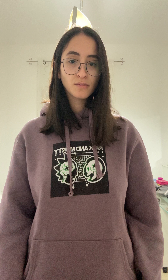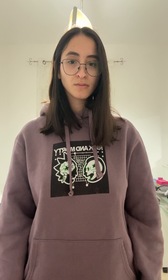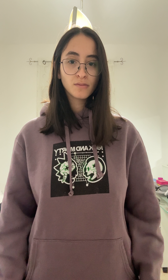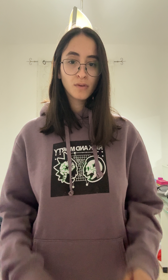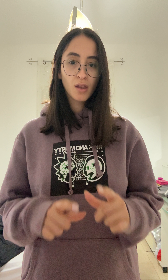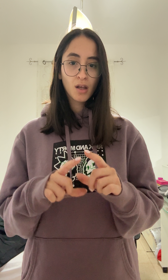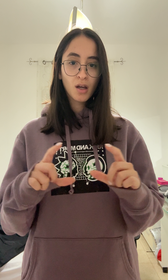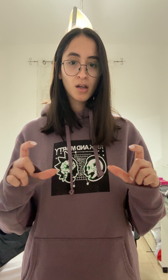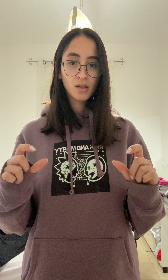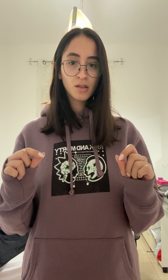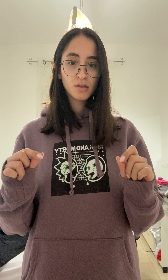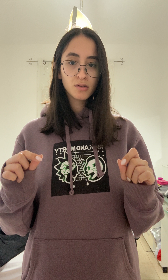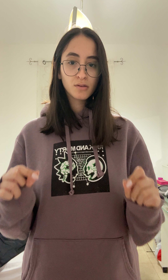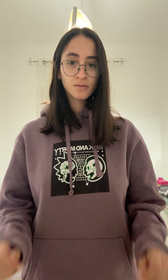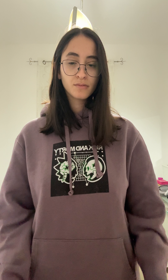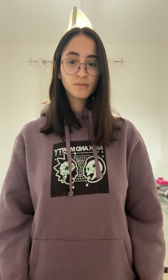כרטיס